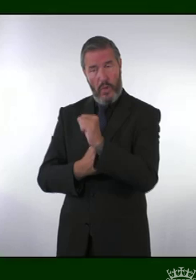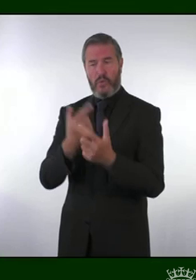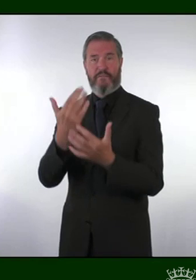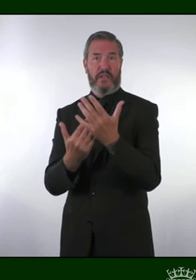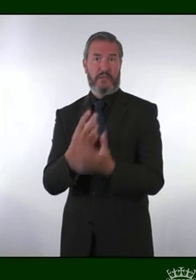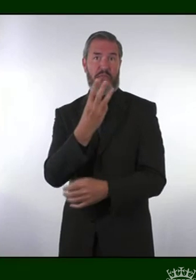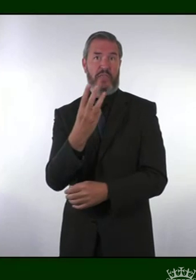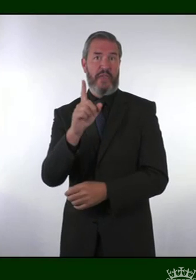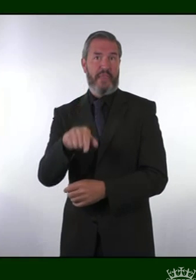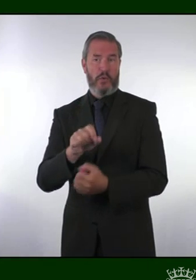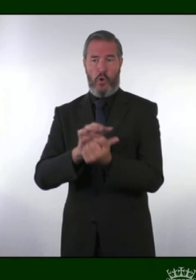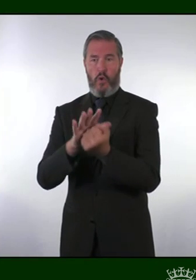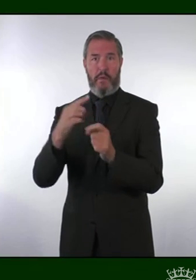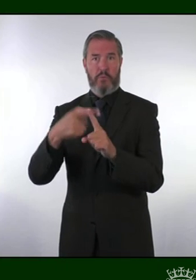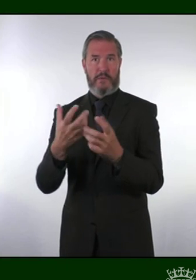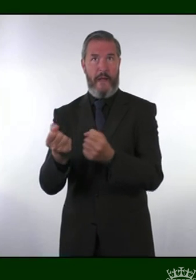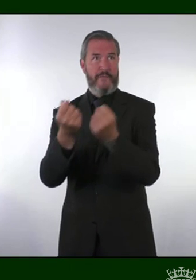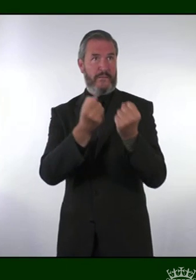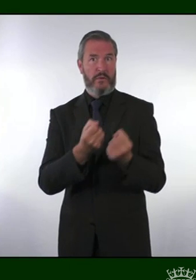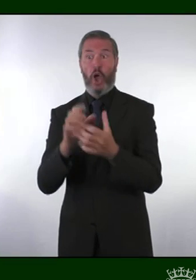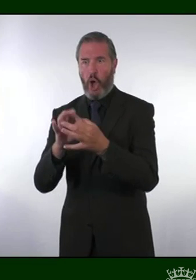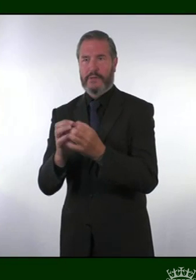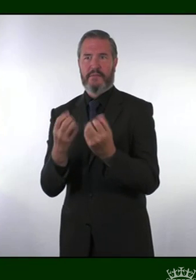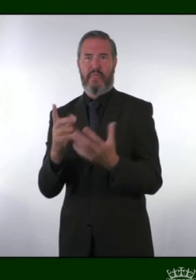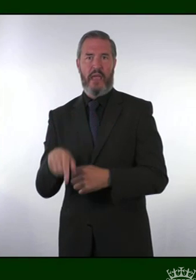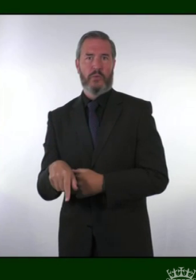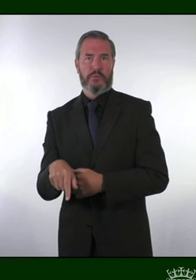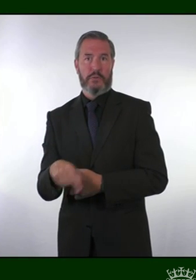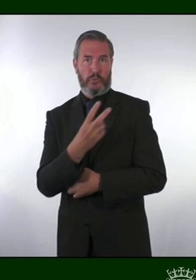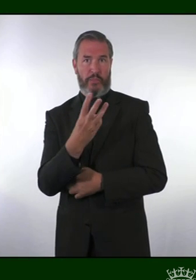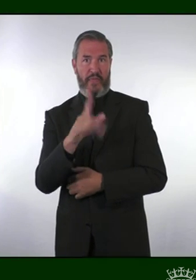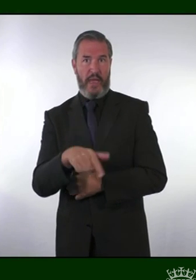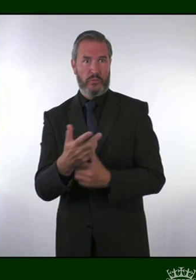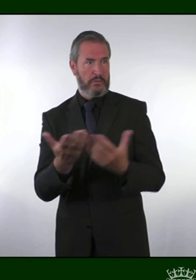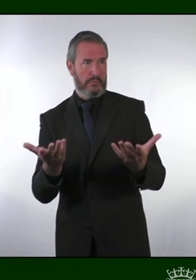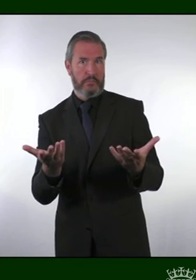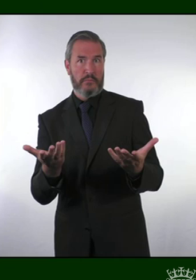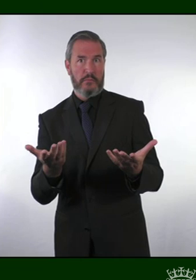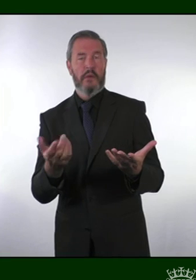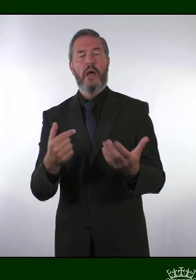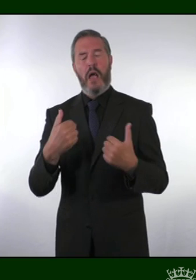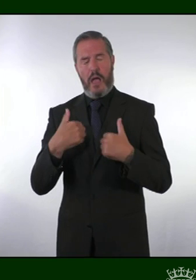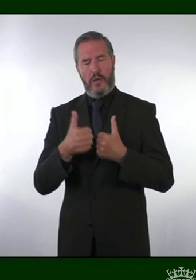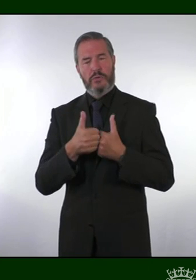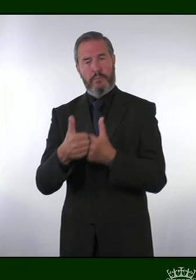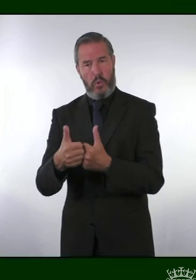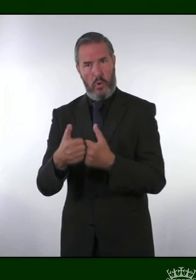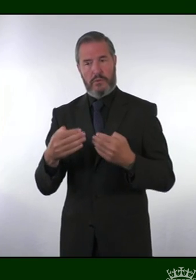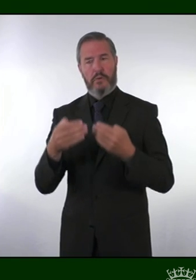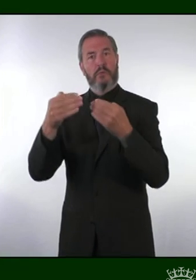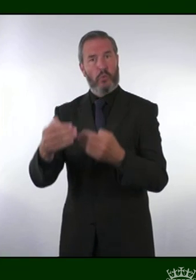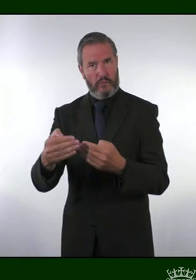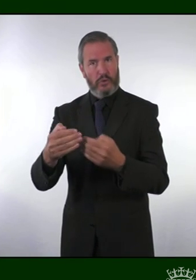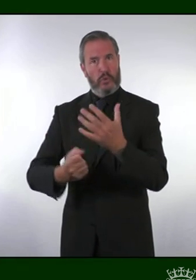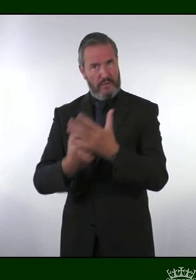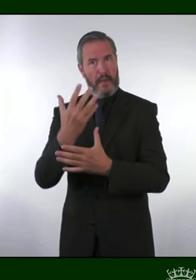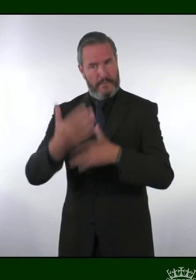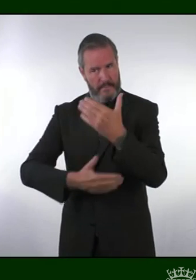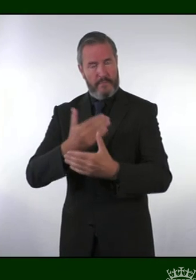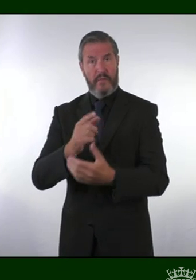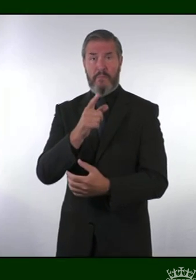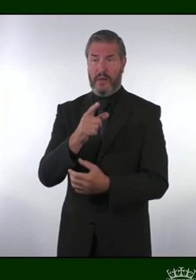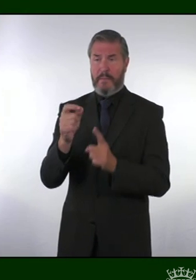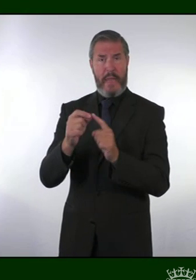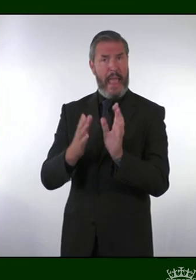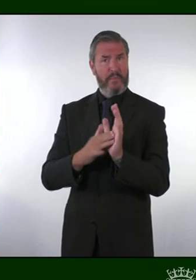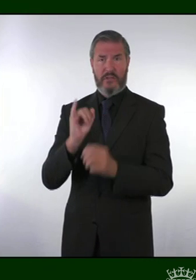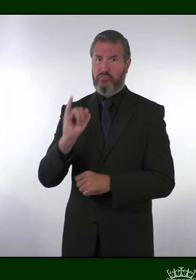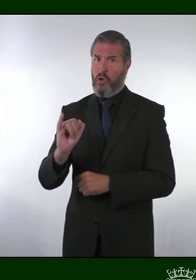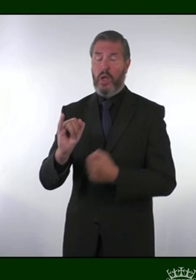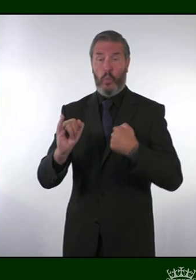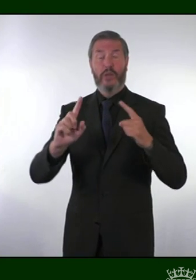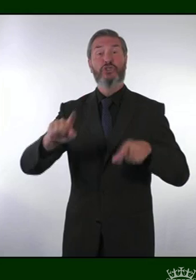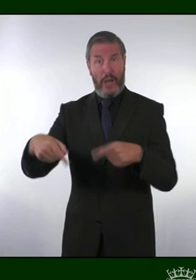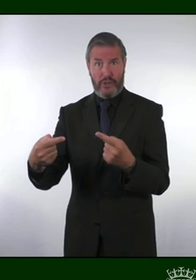They are the two figures. I do support the next stage of the operation, but the Prime Minister is wrong to reject challenge.